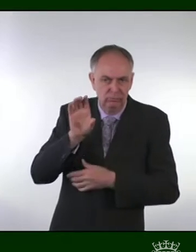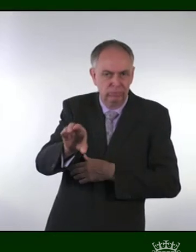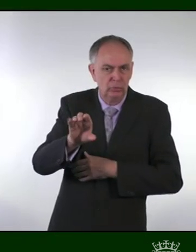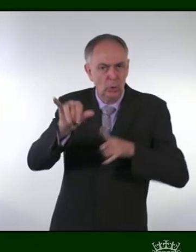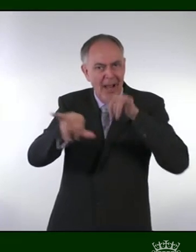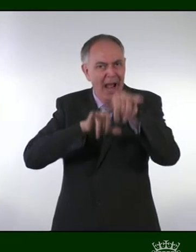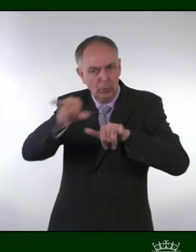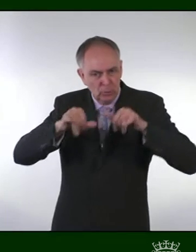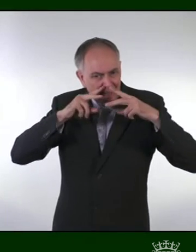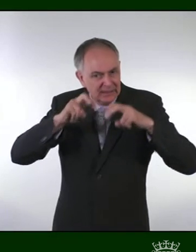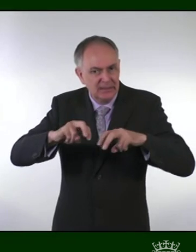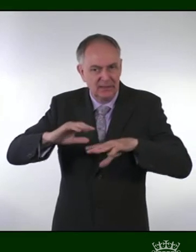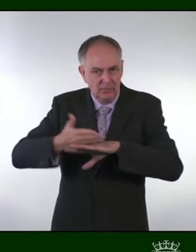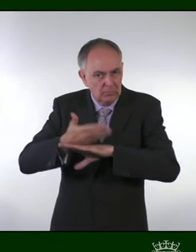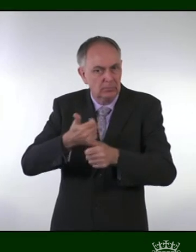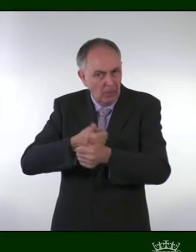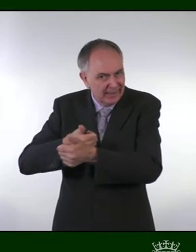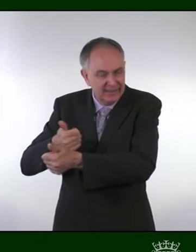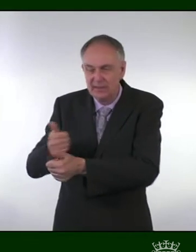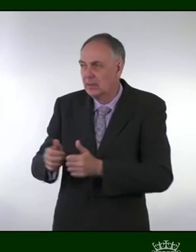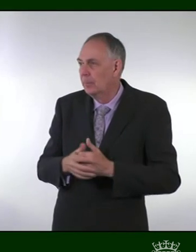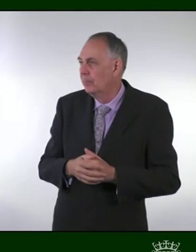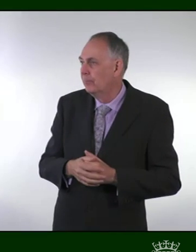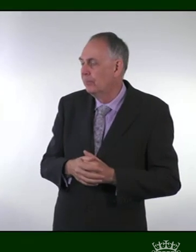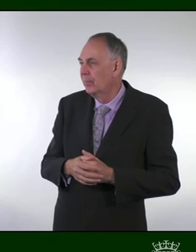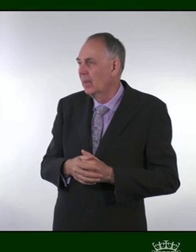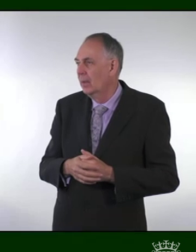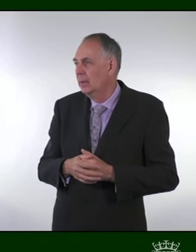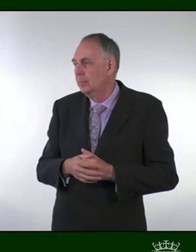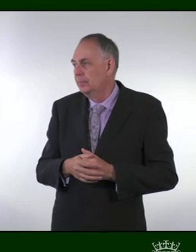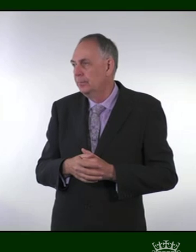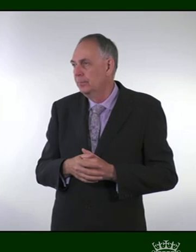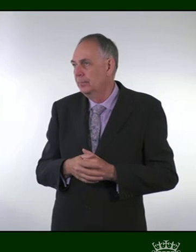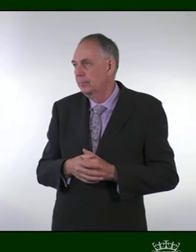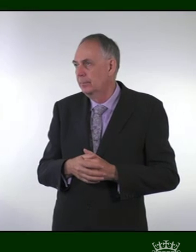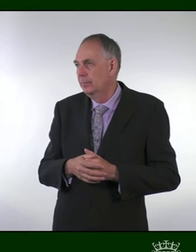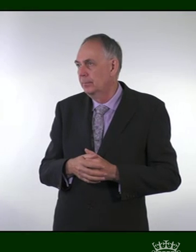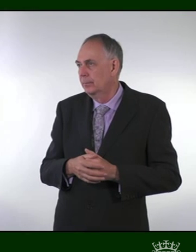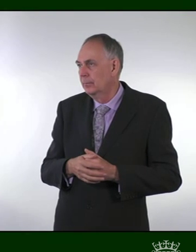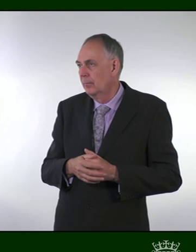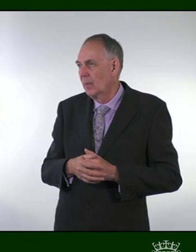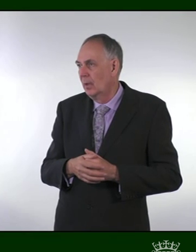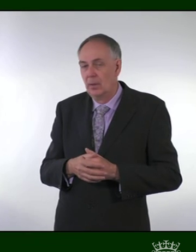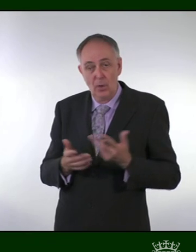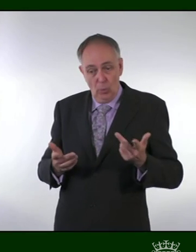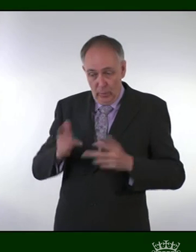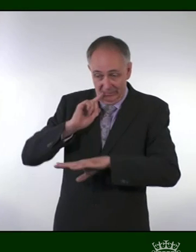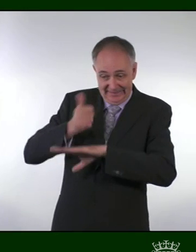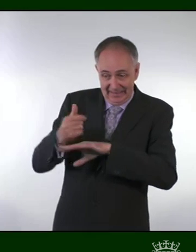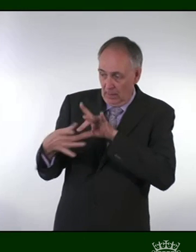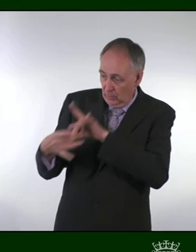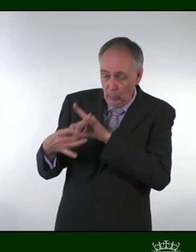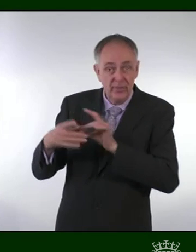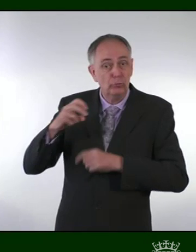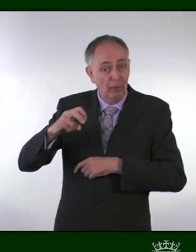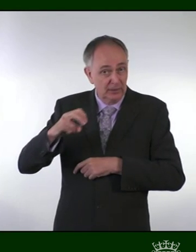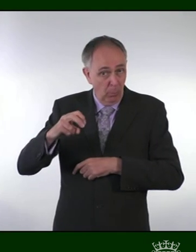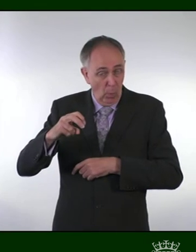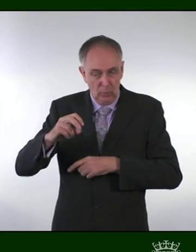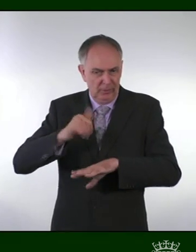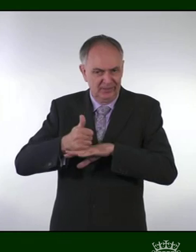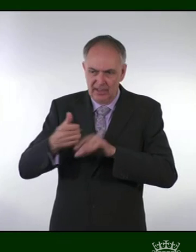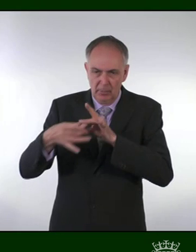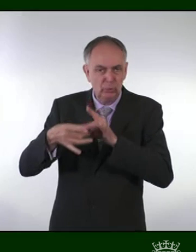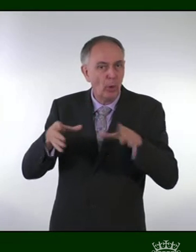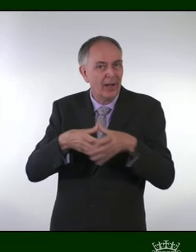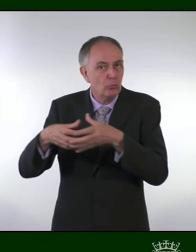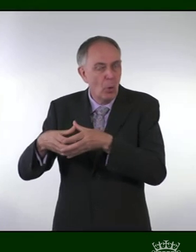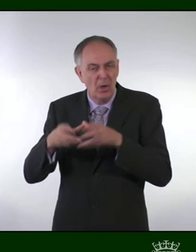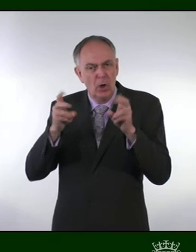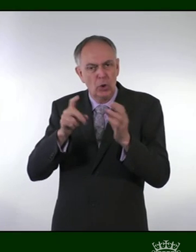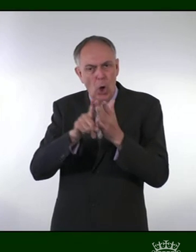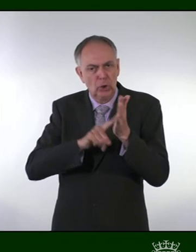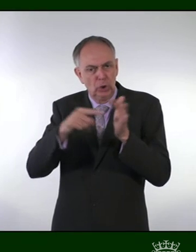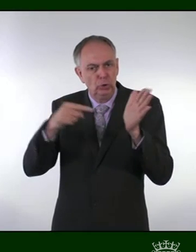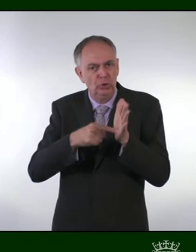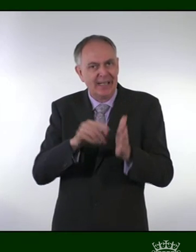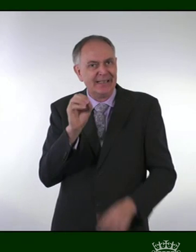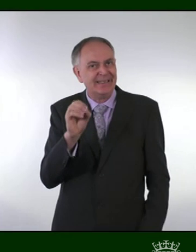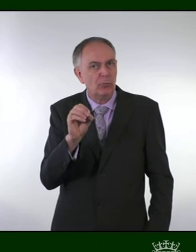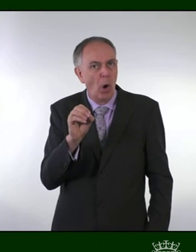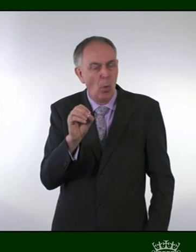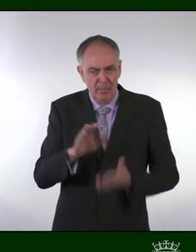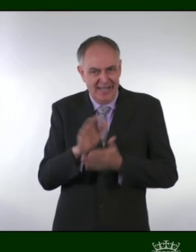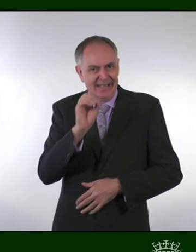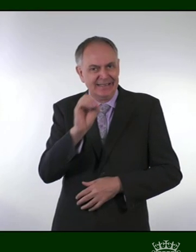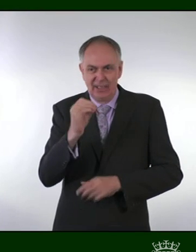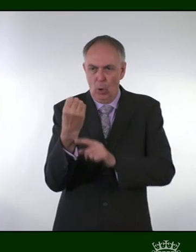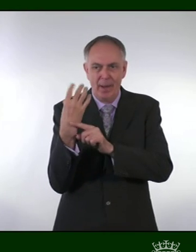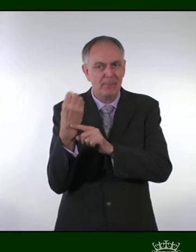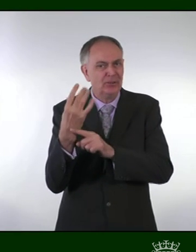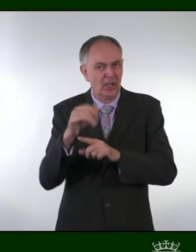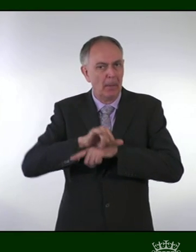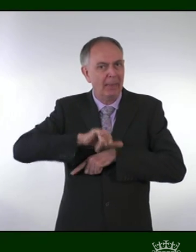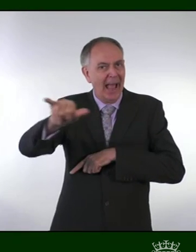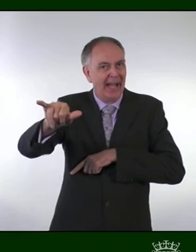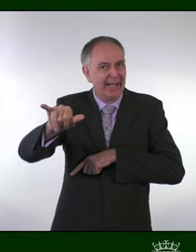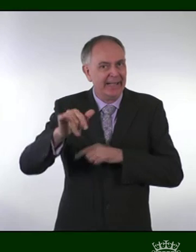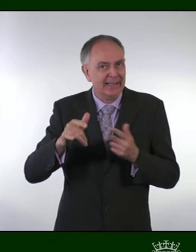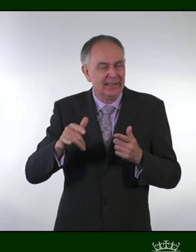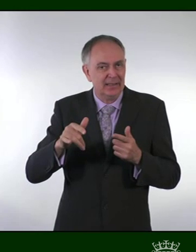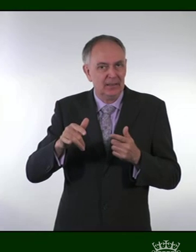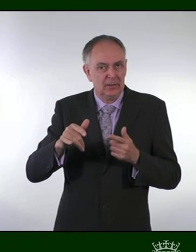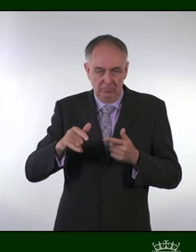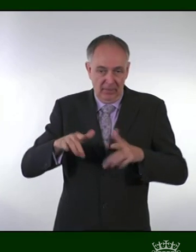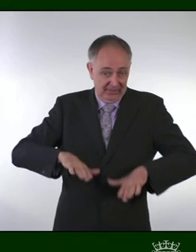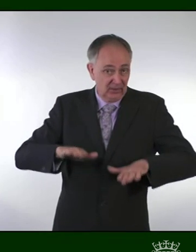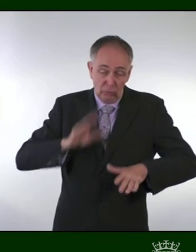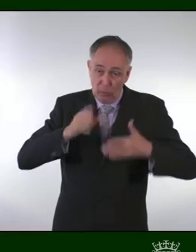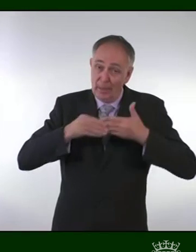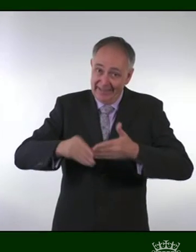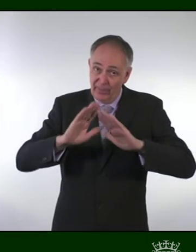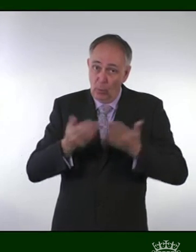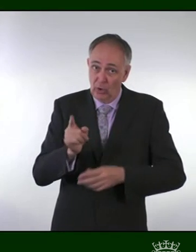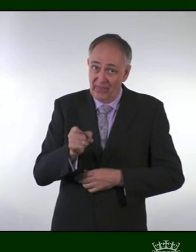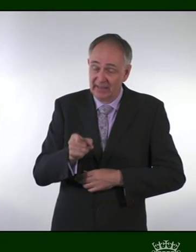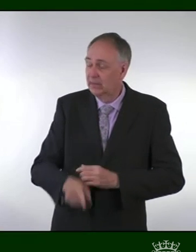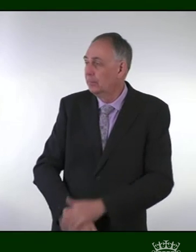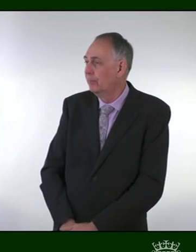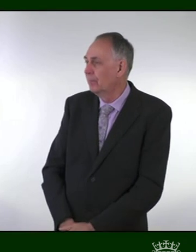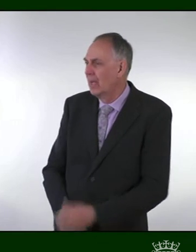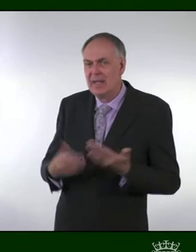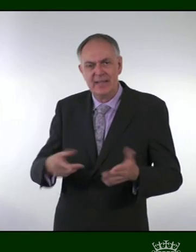As I am sure he knows, the Department for Business, Energy and Industrial Strategy has set up, with the Department for Transport, a joint taskforce to create “Jet Zero”, a zero-emissions passenger plane in which this country will lead the world.